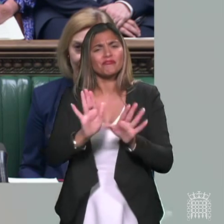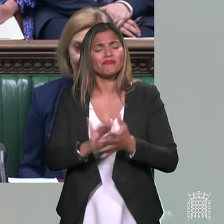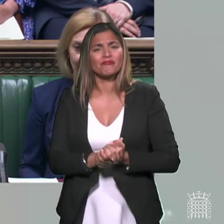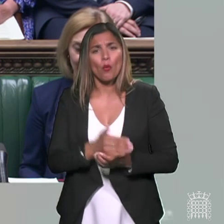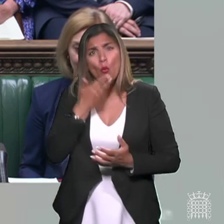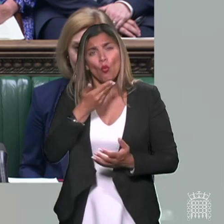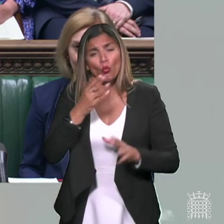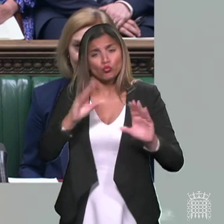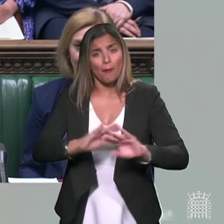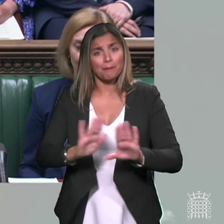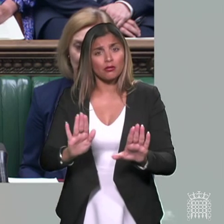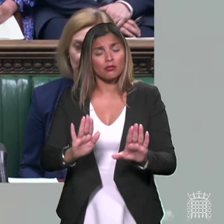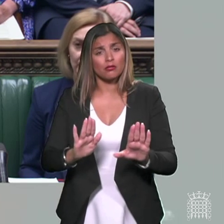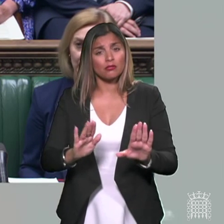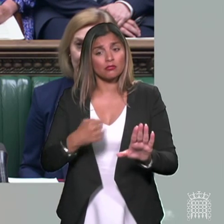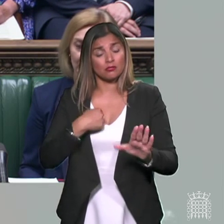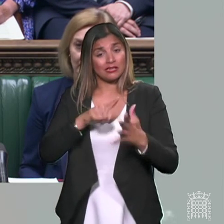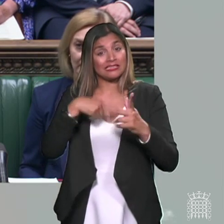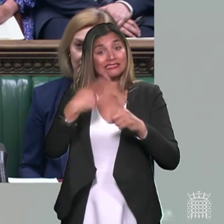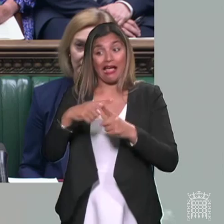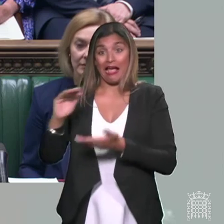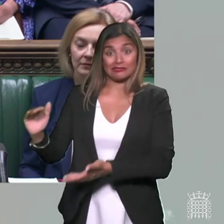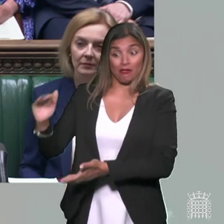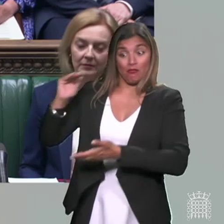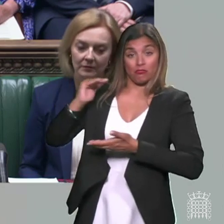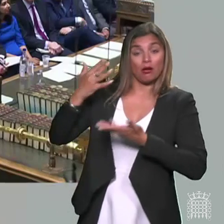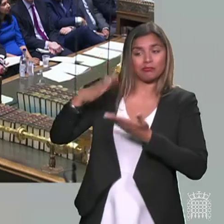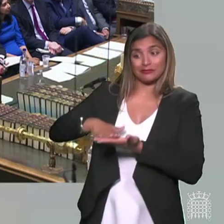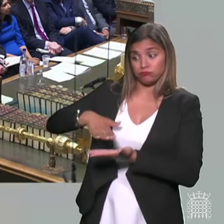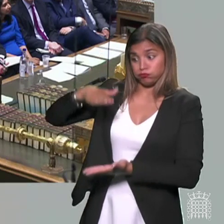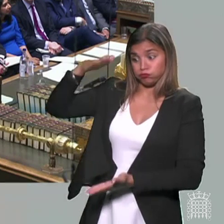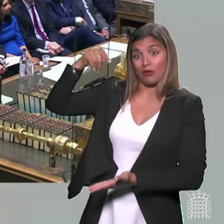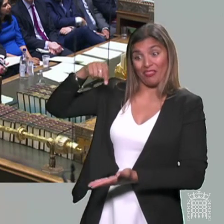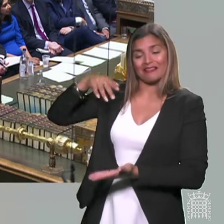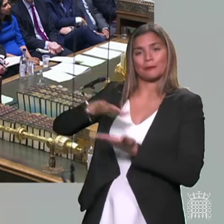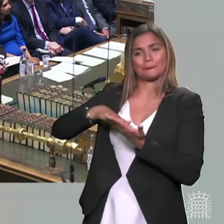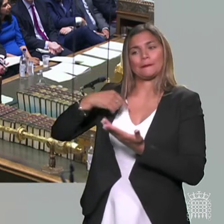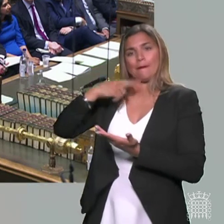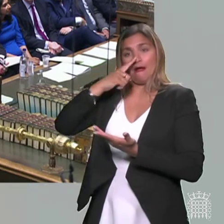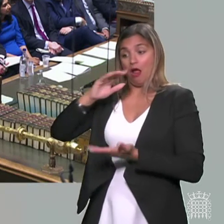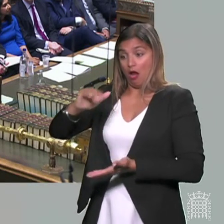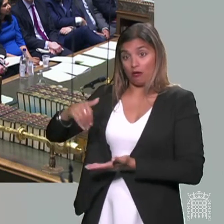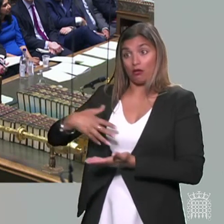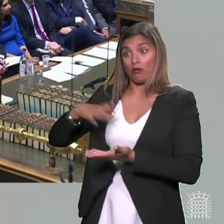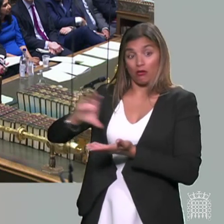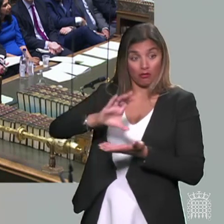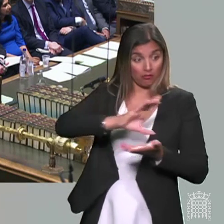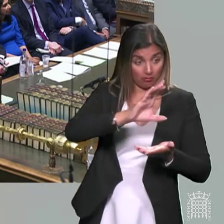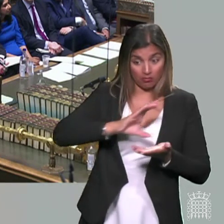Thanks to the tax yield we have had, we are able to support the people of this country in the way we are.